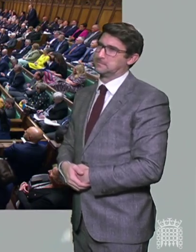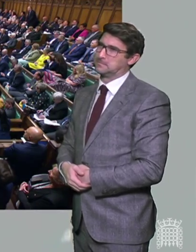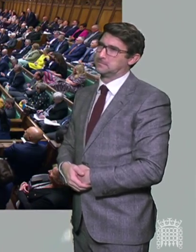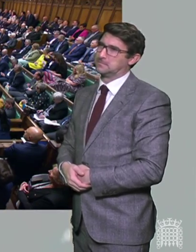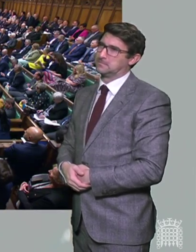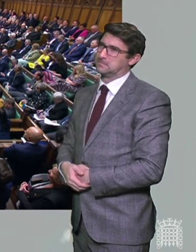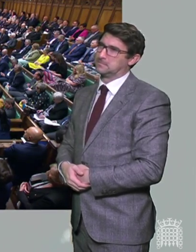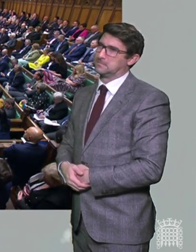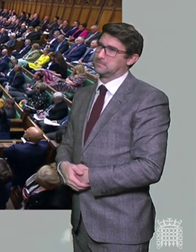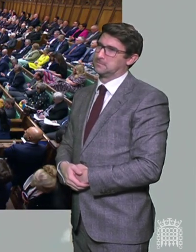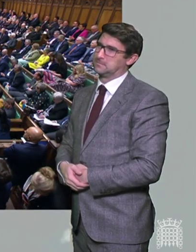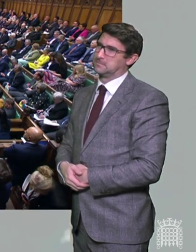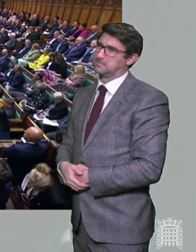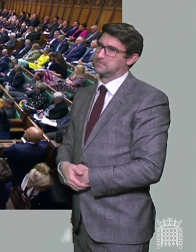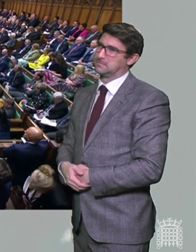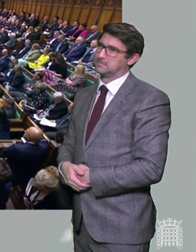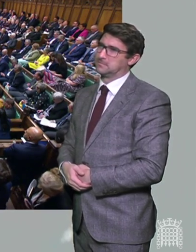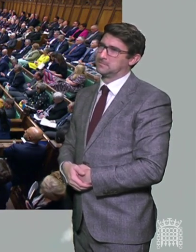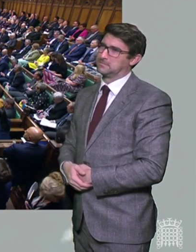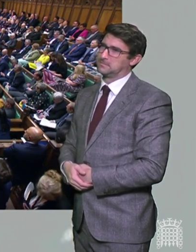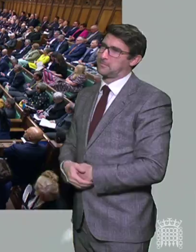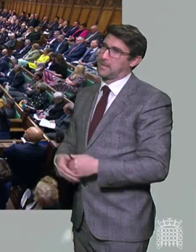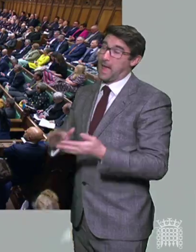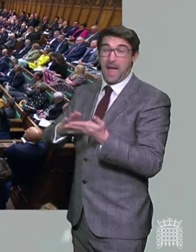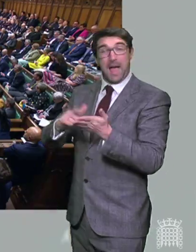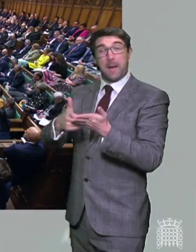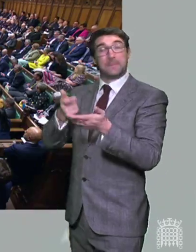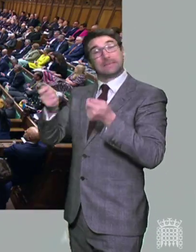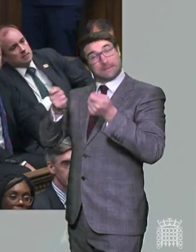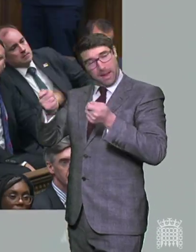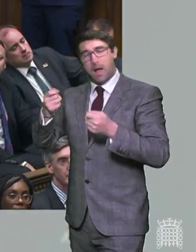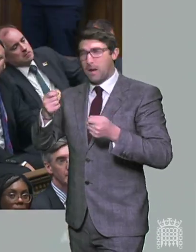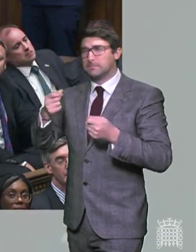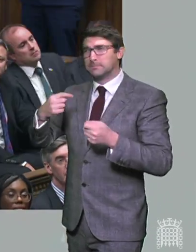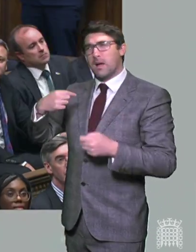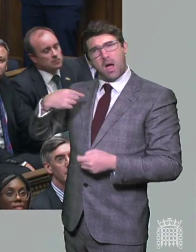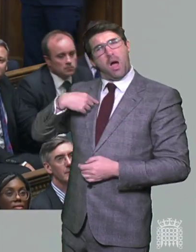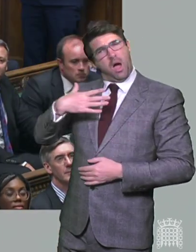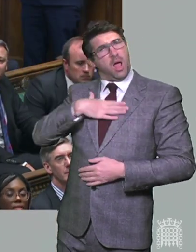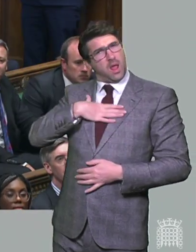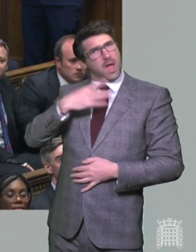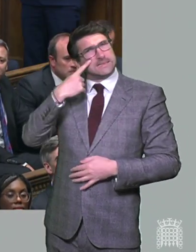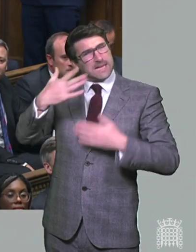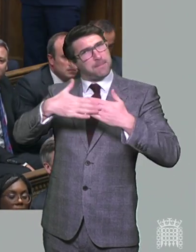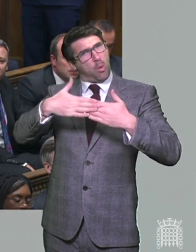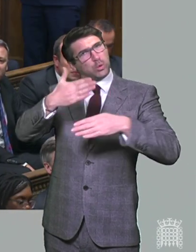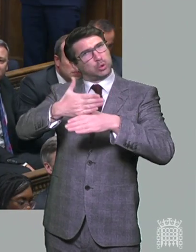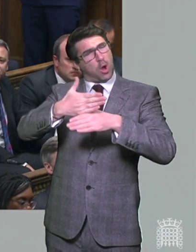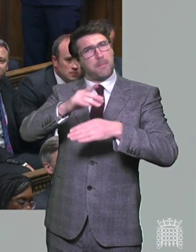I want to see growth and jobs in east Cornwall, and I believe an investment zone could help.